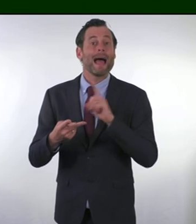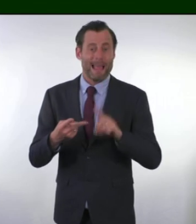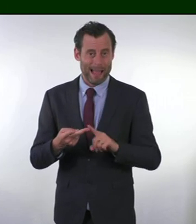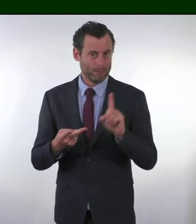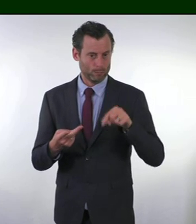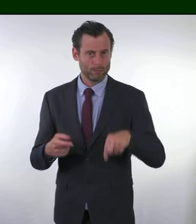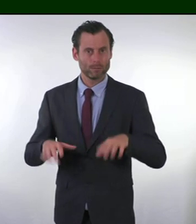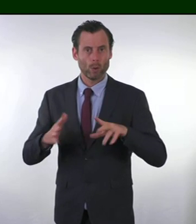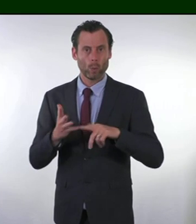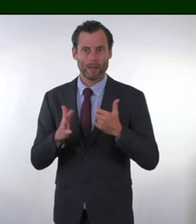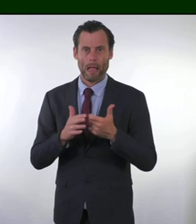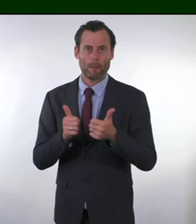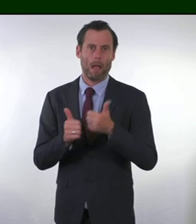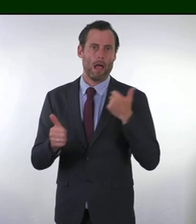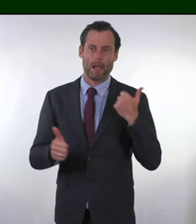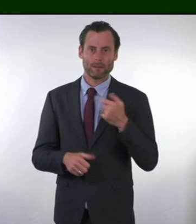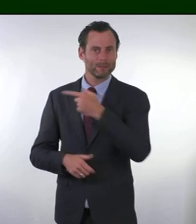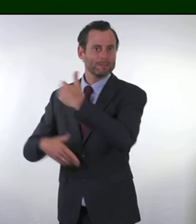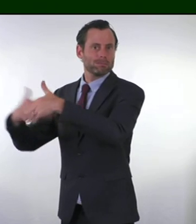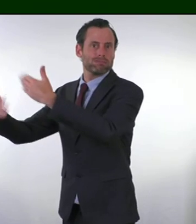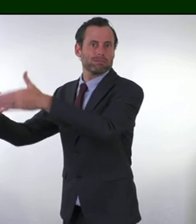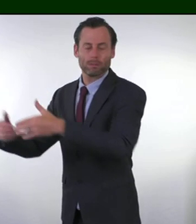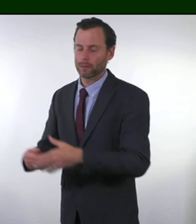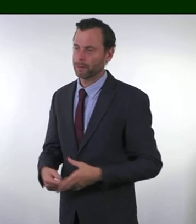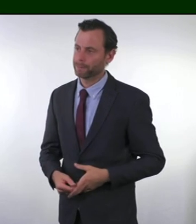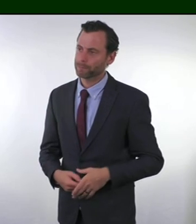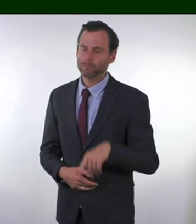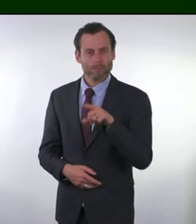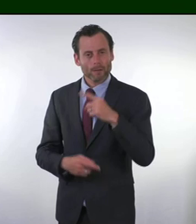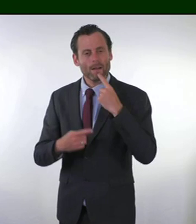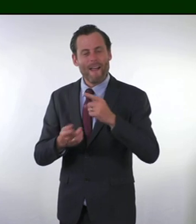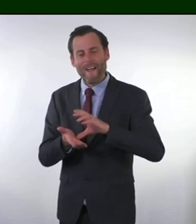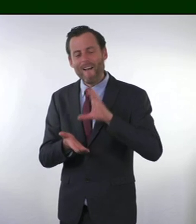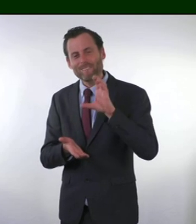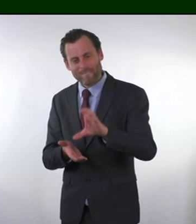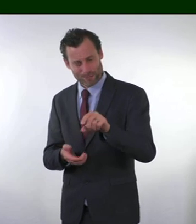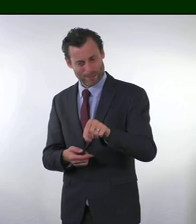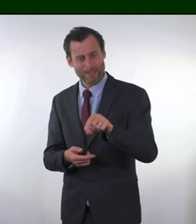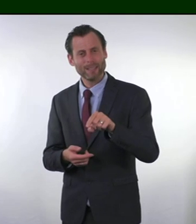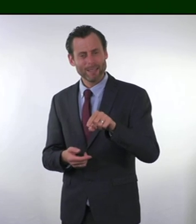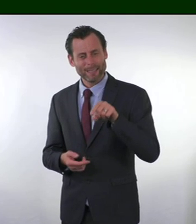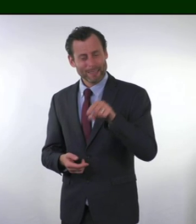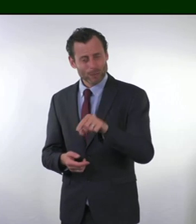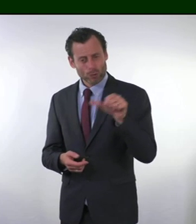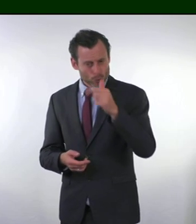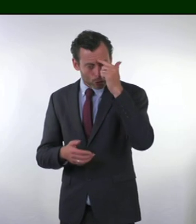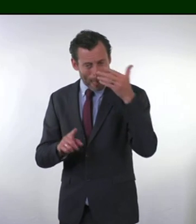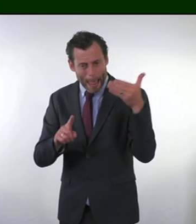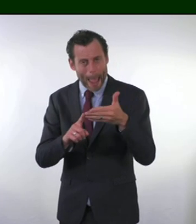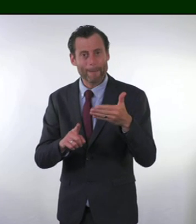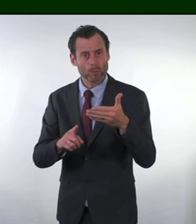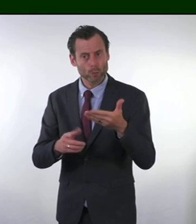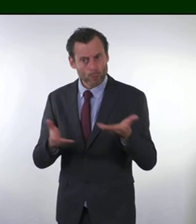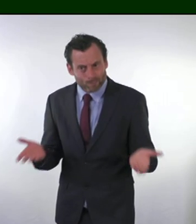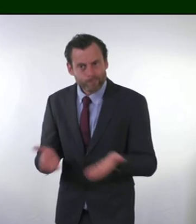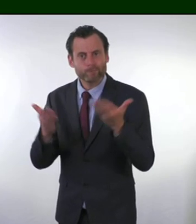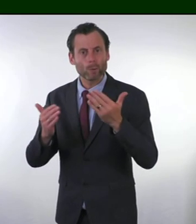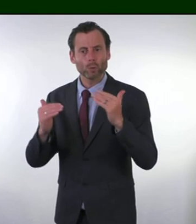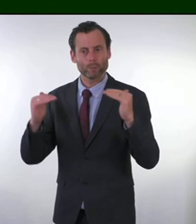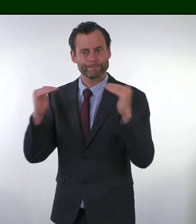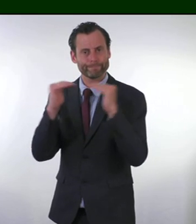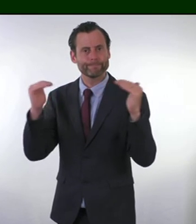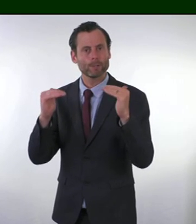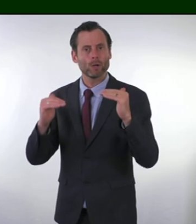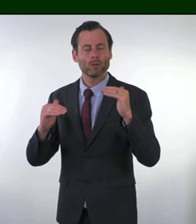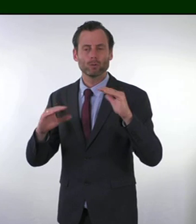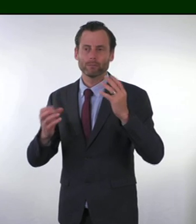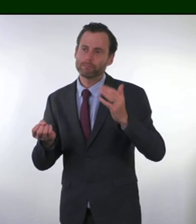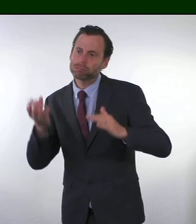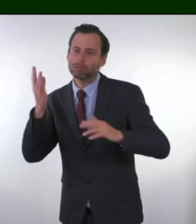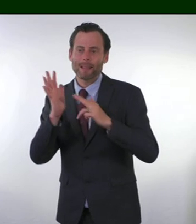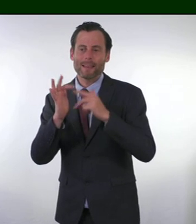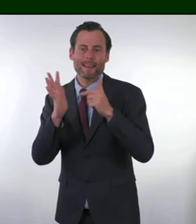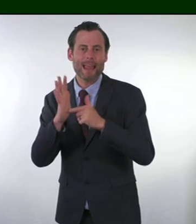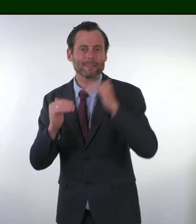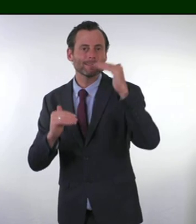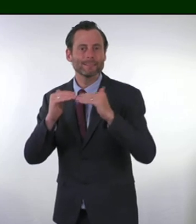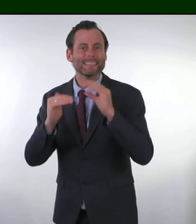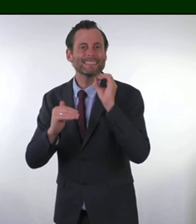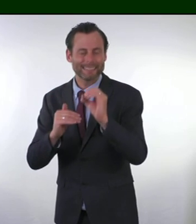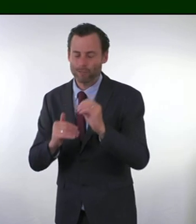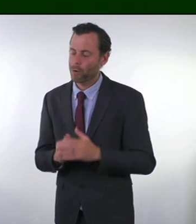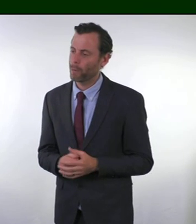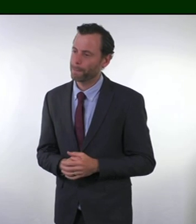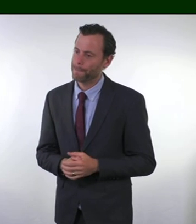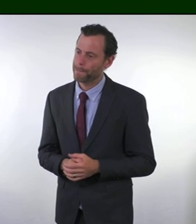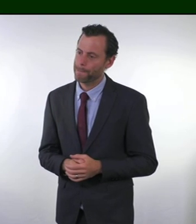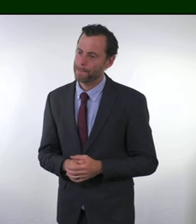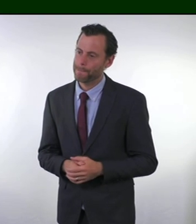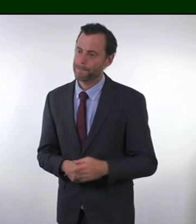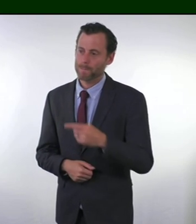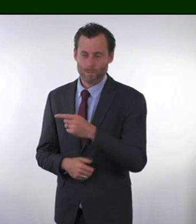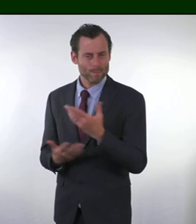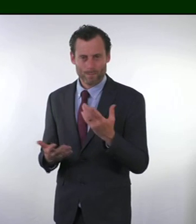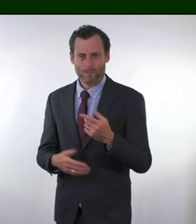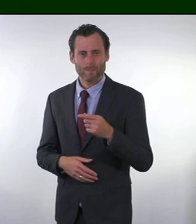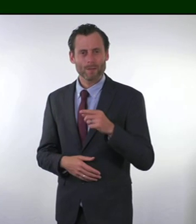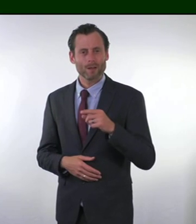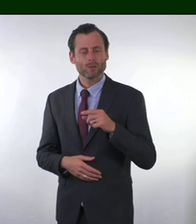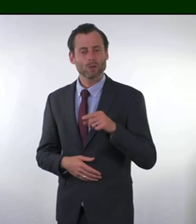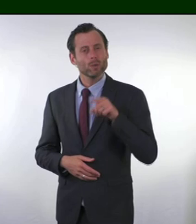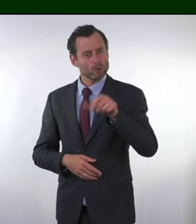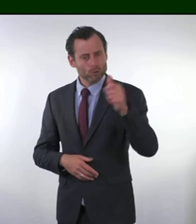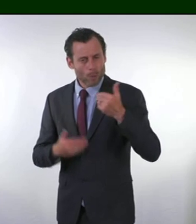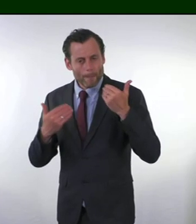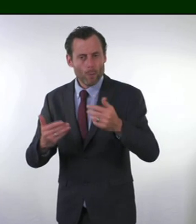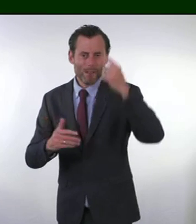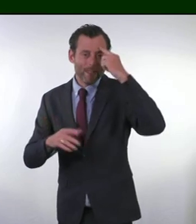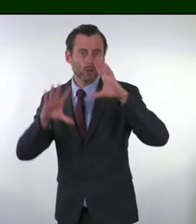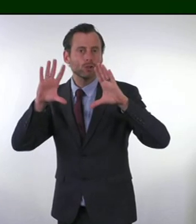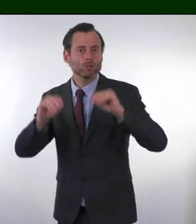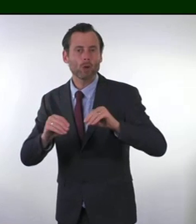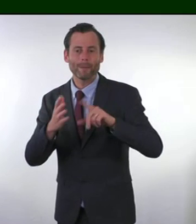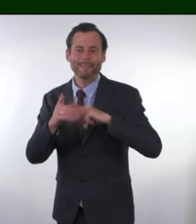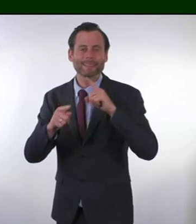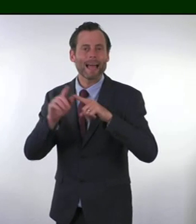The Conservatives are still refusing to impose conditions on investment to ensure that it contributes to the goal of net zero and that it supports local jobs, uses local firms, leads to sustainable skilled employment in local areas and prevents the use of tax havens and other forms of asset stripping.